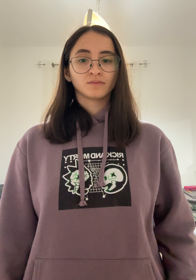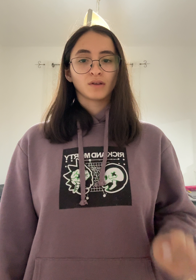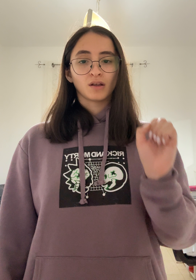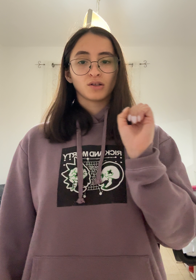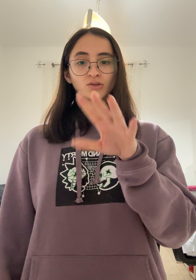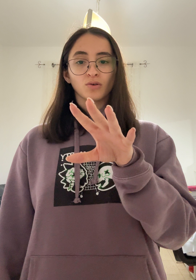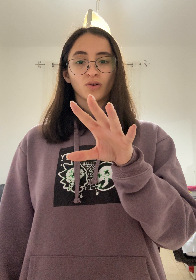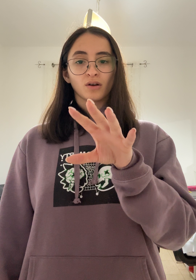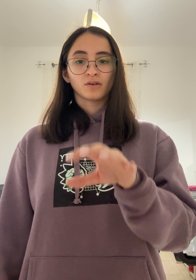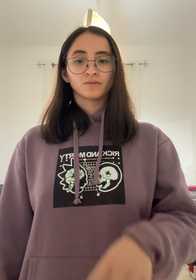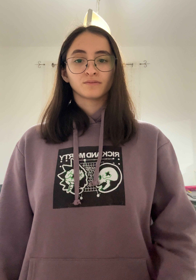לשלוח